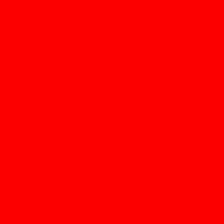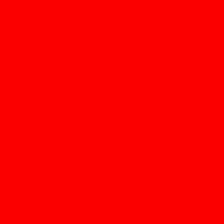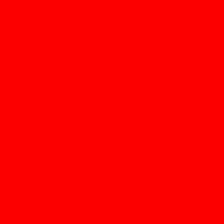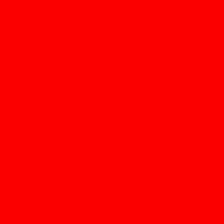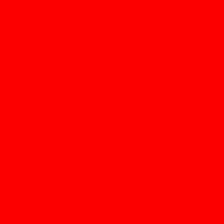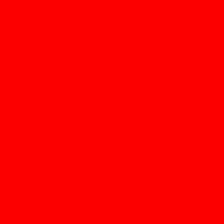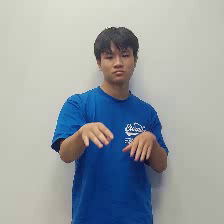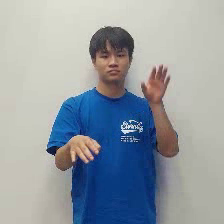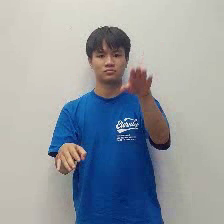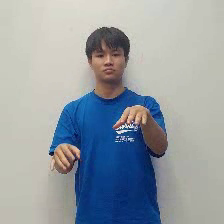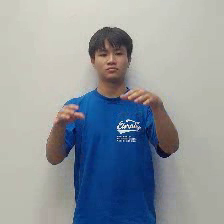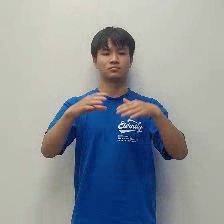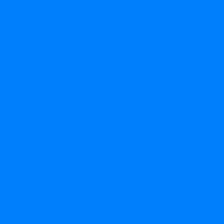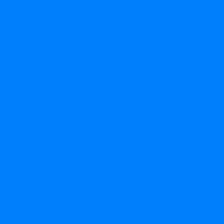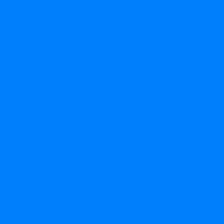Con gấu